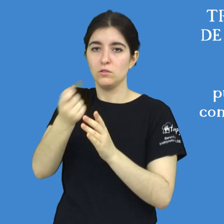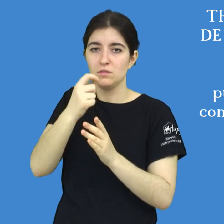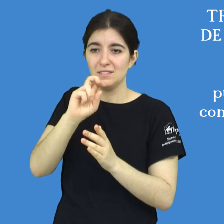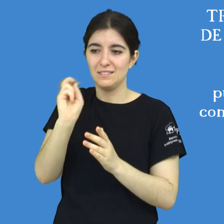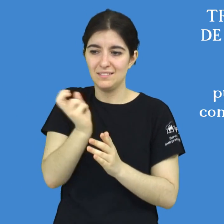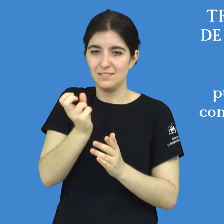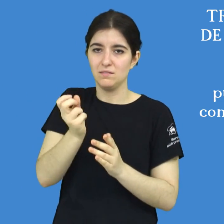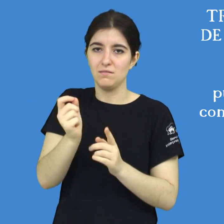etc